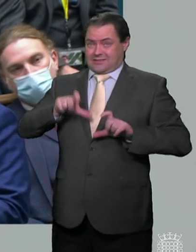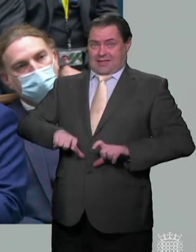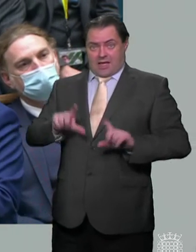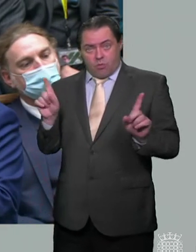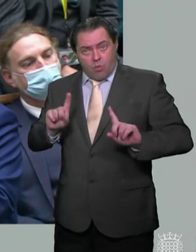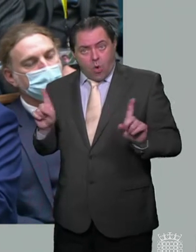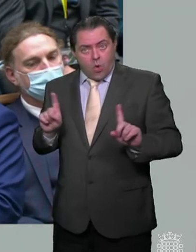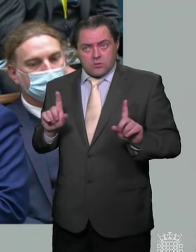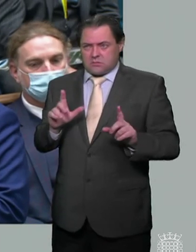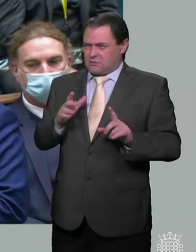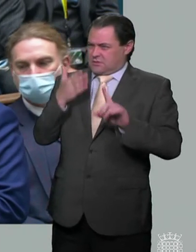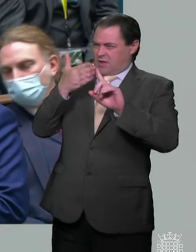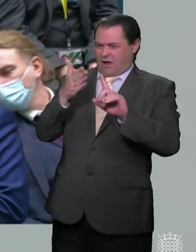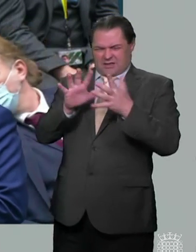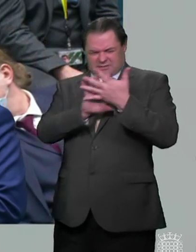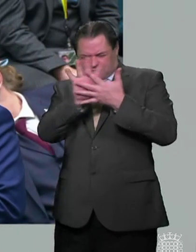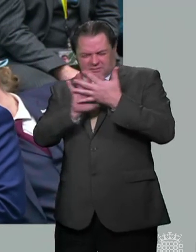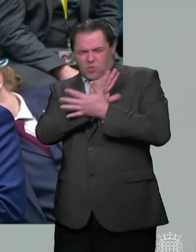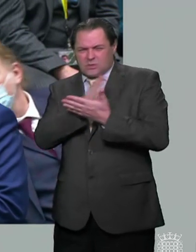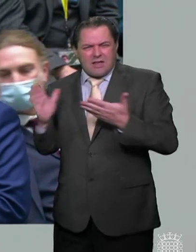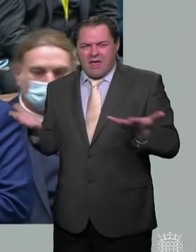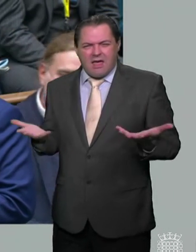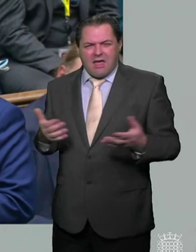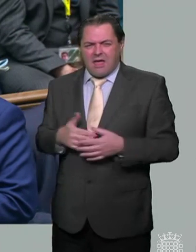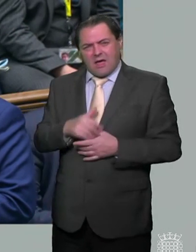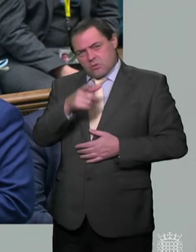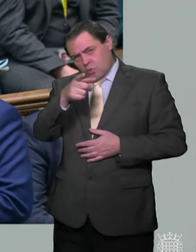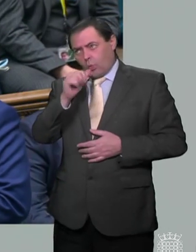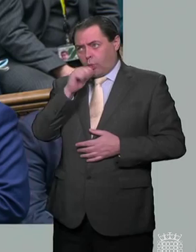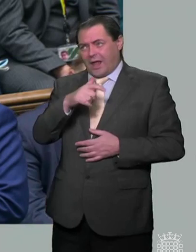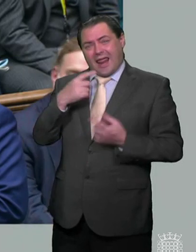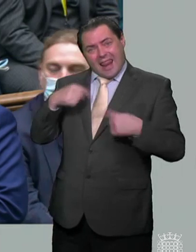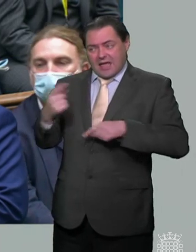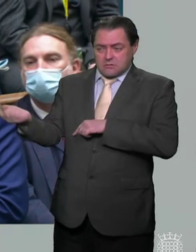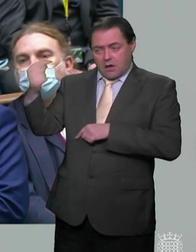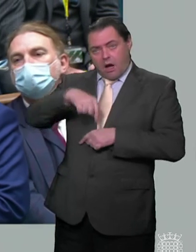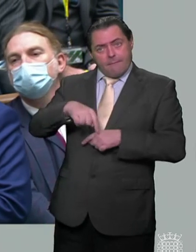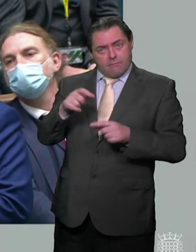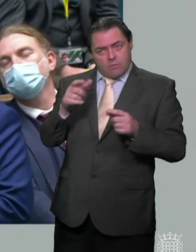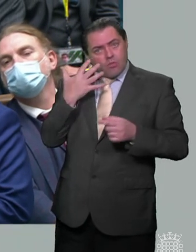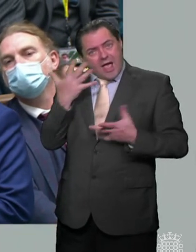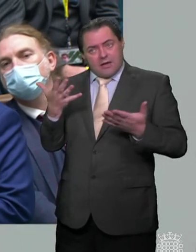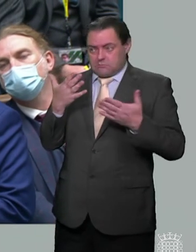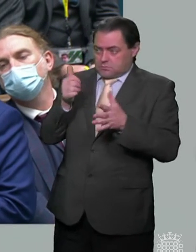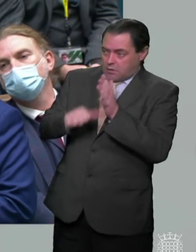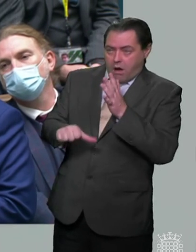Can the Prime Minister finally tell us when the resettlement scheme will open?